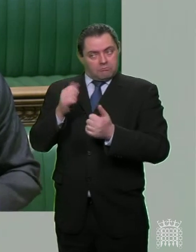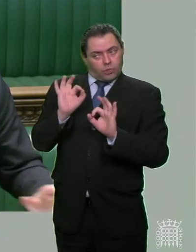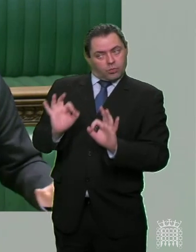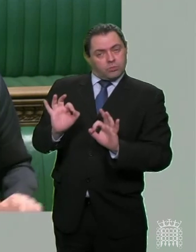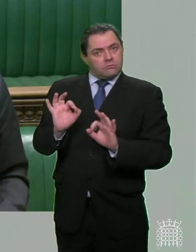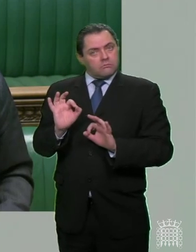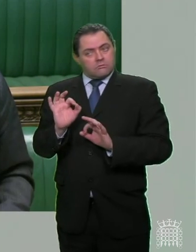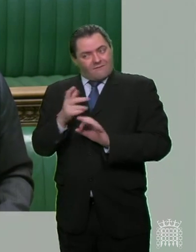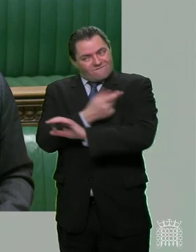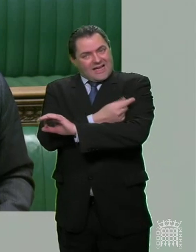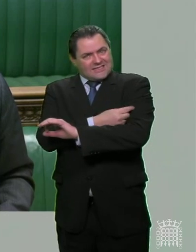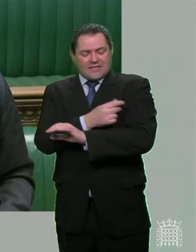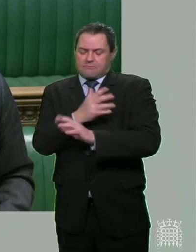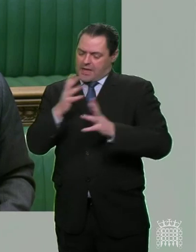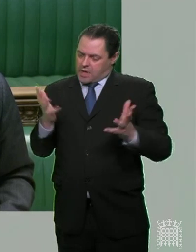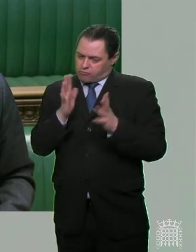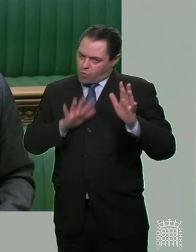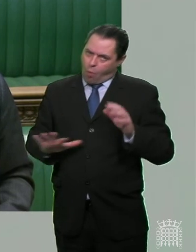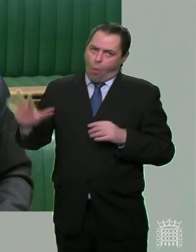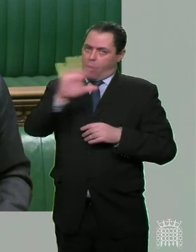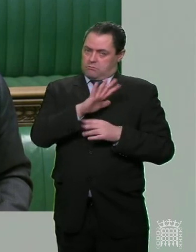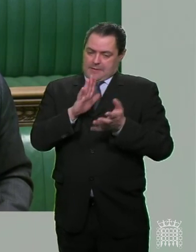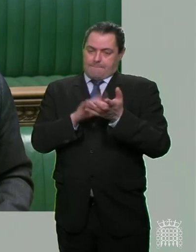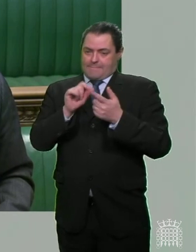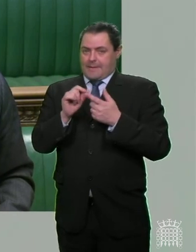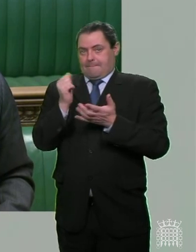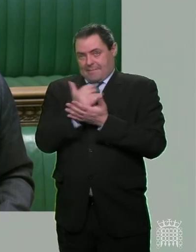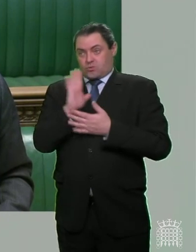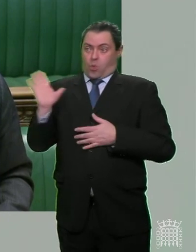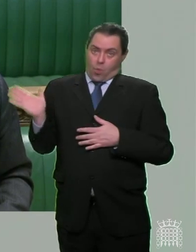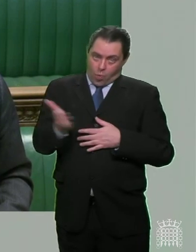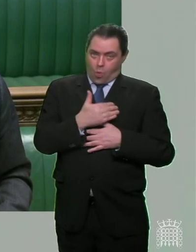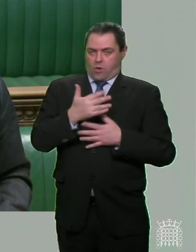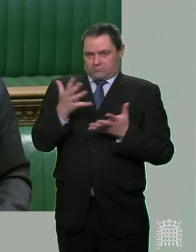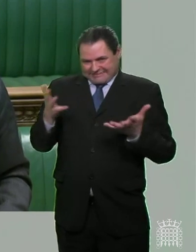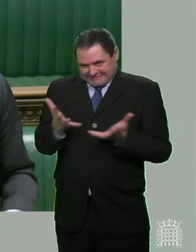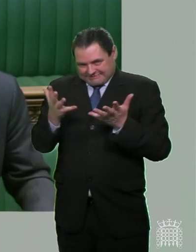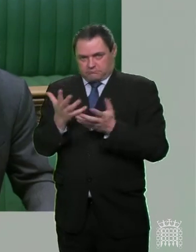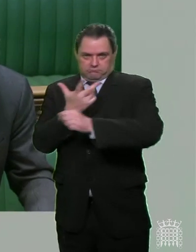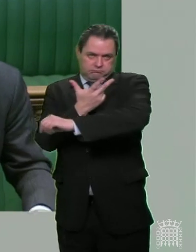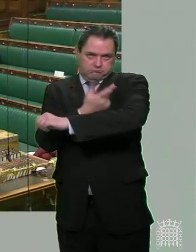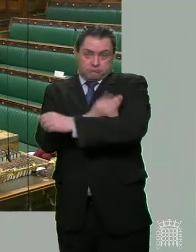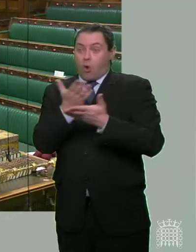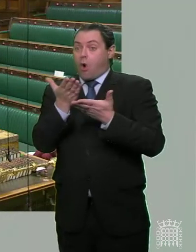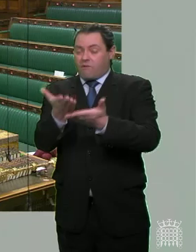I encourage all Members, in your constituencies, to get your constituents to take up this offer.